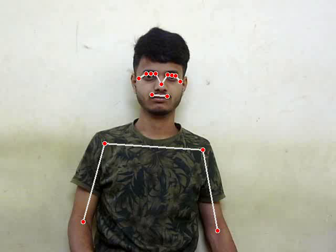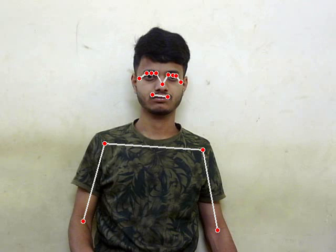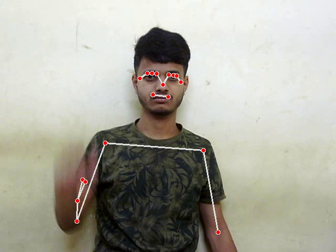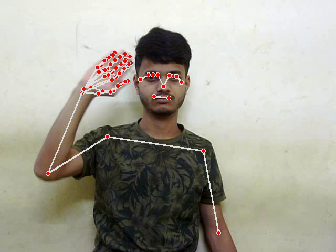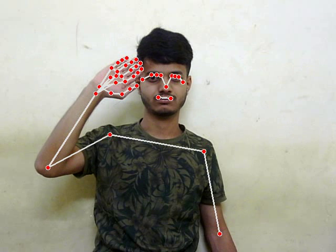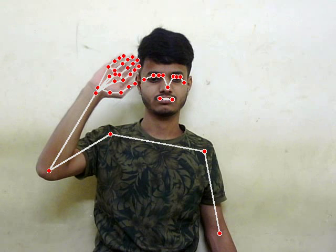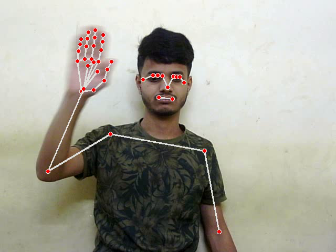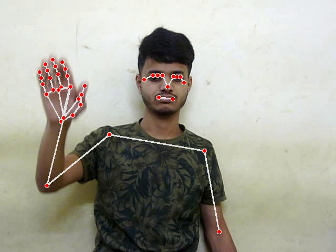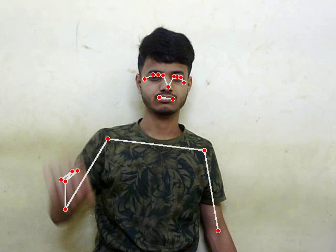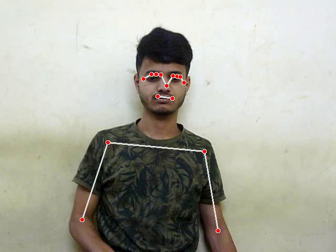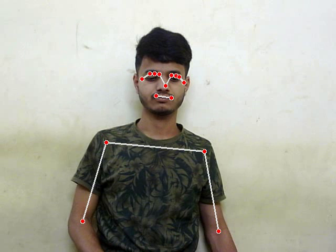hello